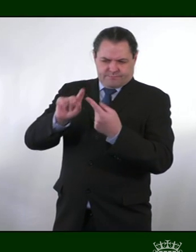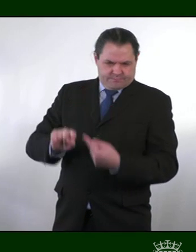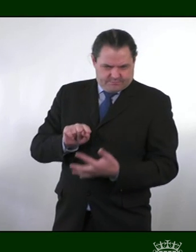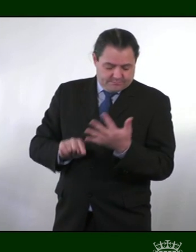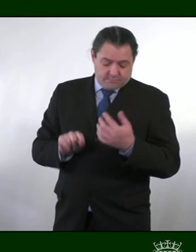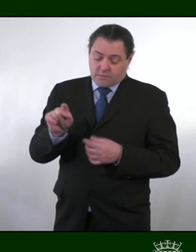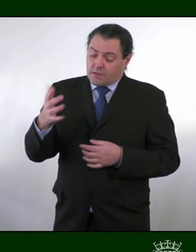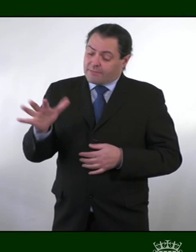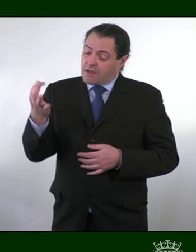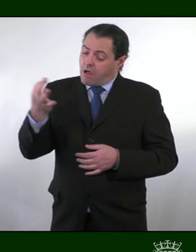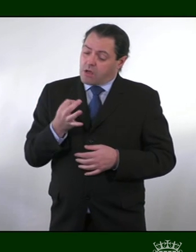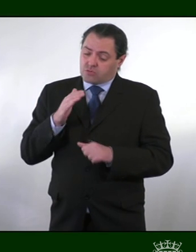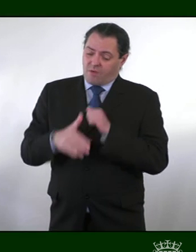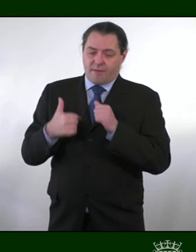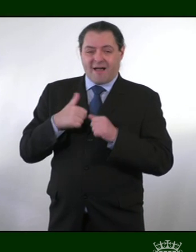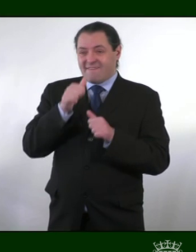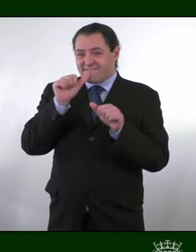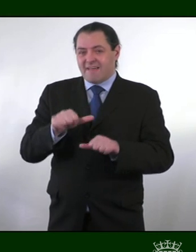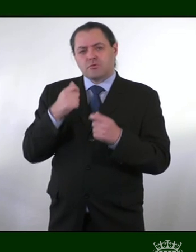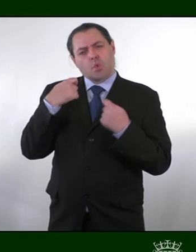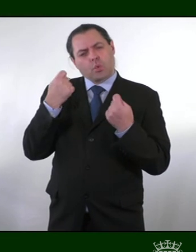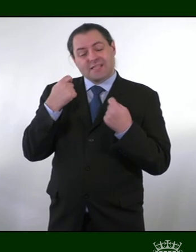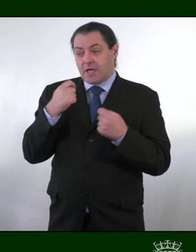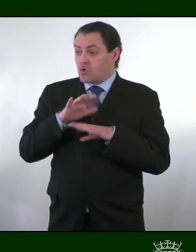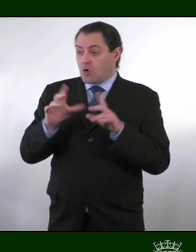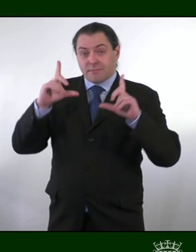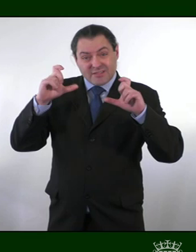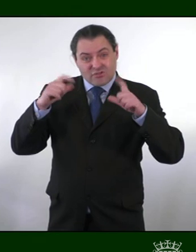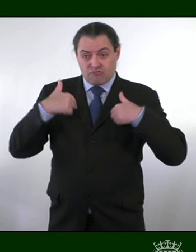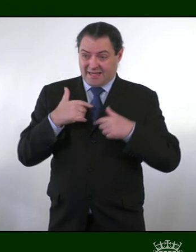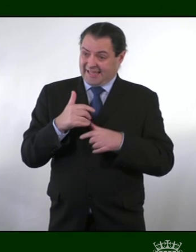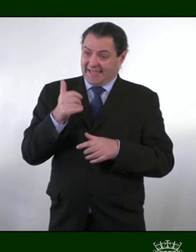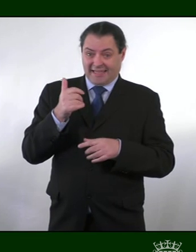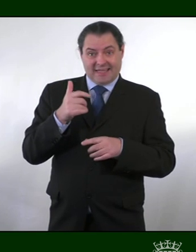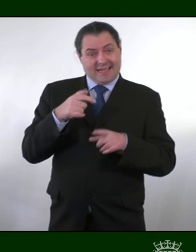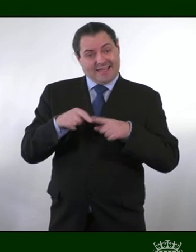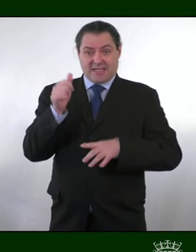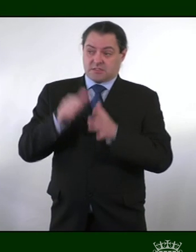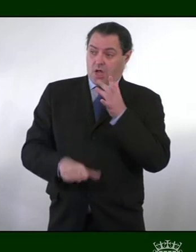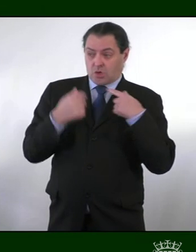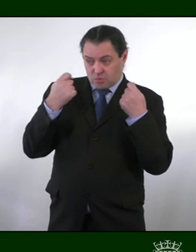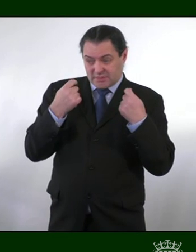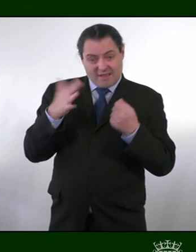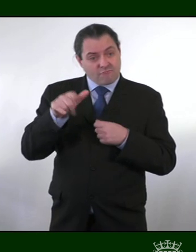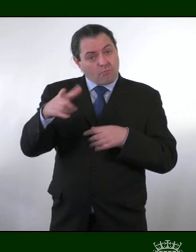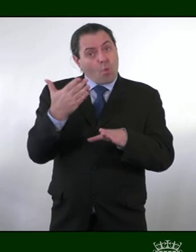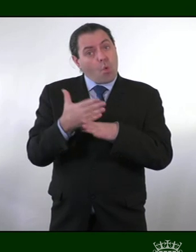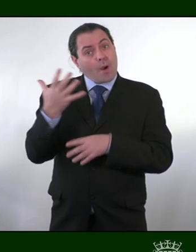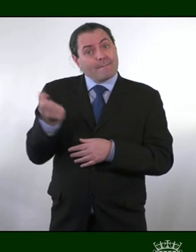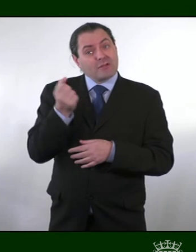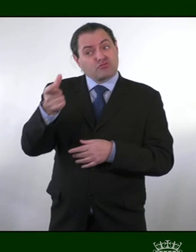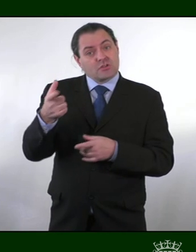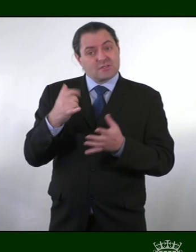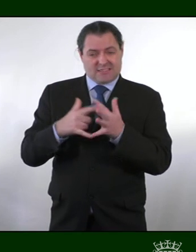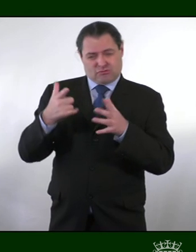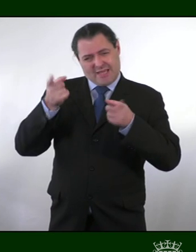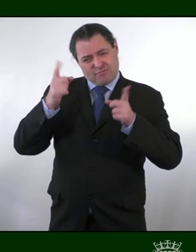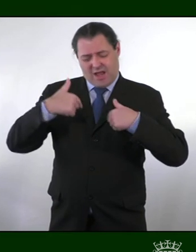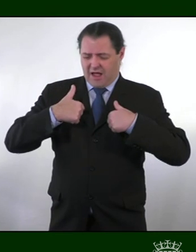She asked about my favourite hoodie. I can tell her that it is not the one in the picture, but actually the kickstart hoodie that was given to me by the Secretary of State for Work and Pensions, which I wear with pride.